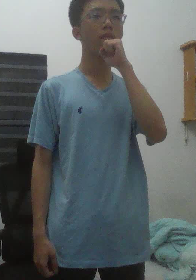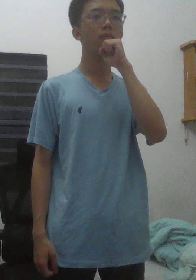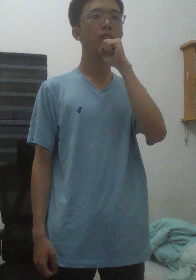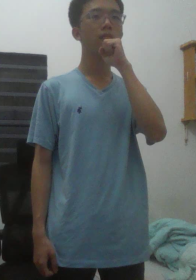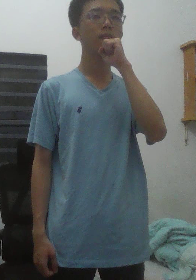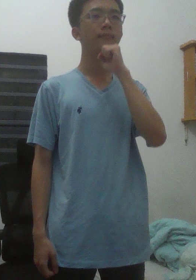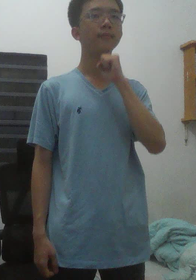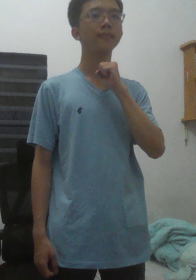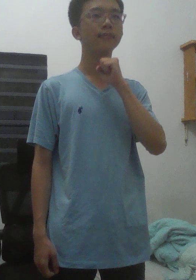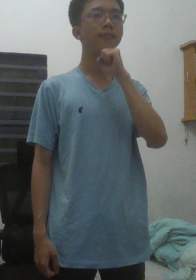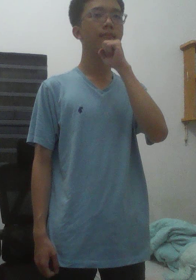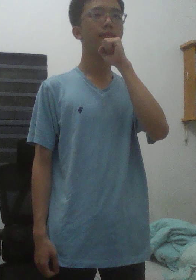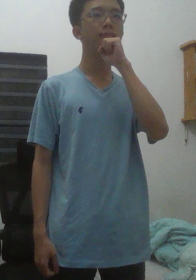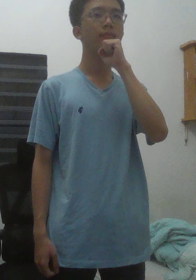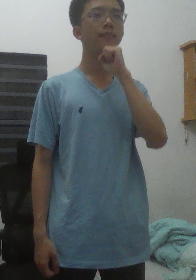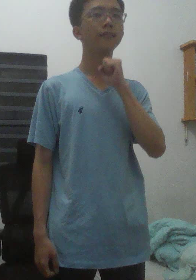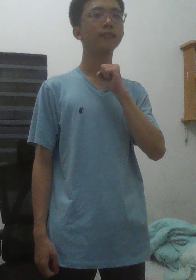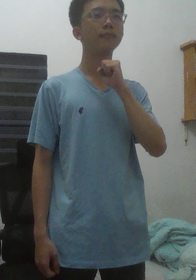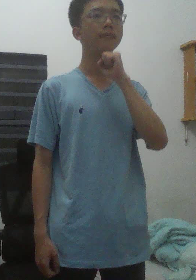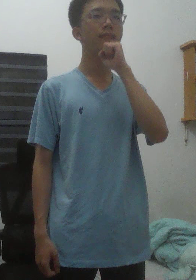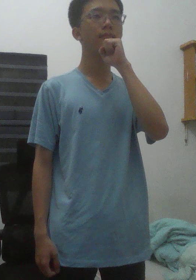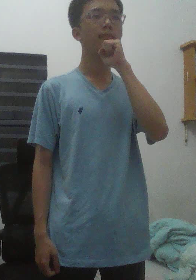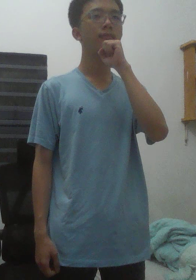dong y